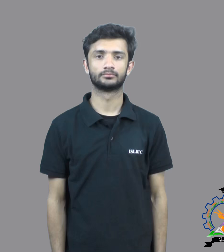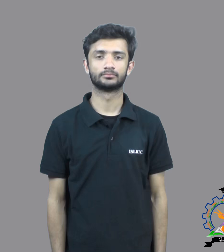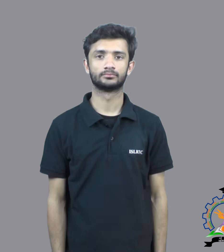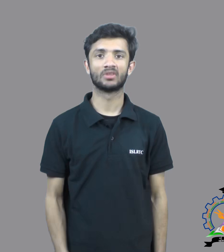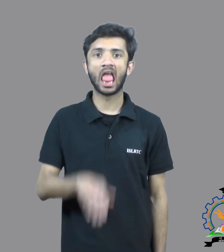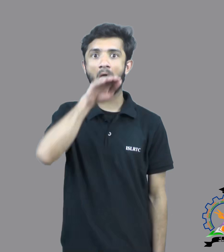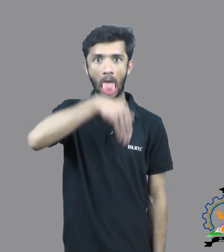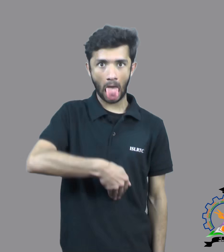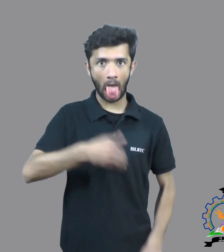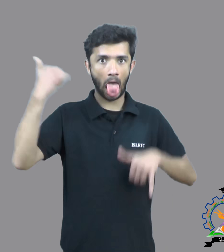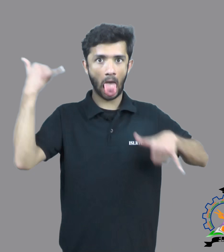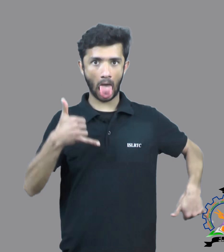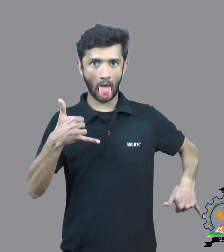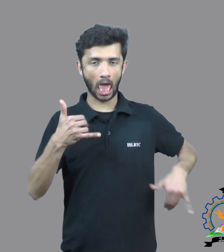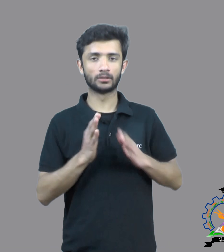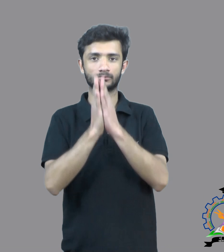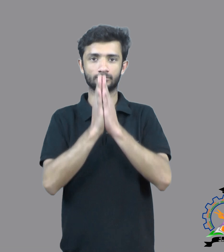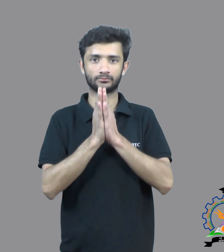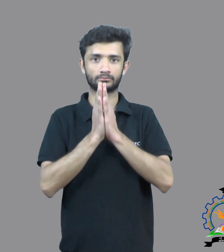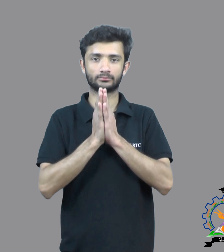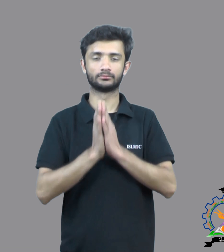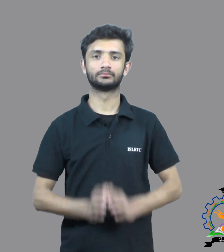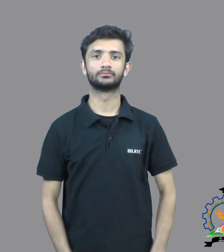Kali Mata